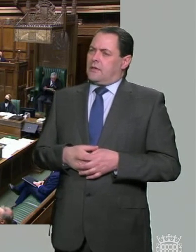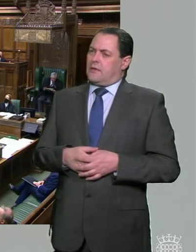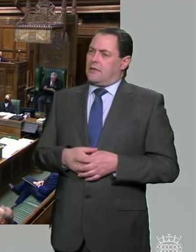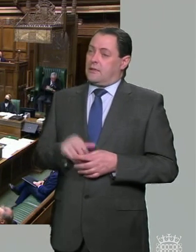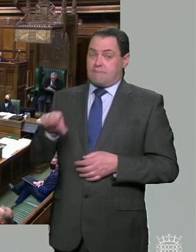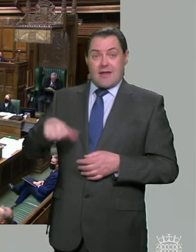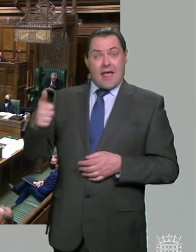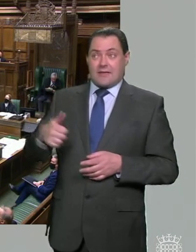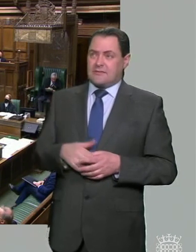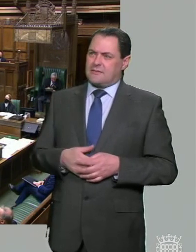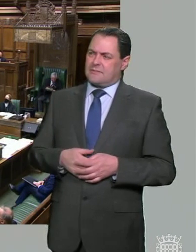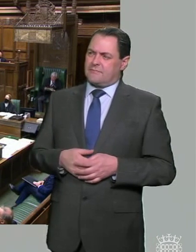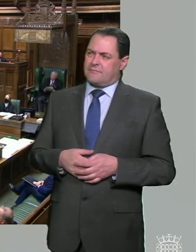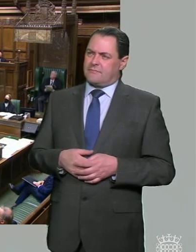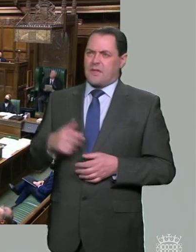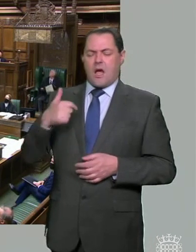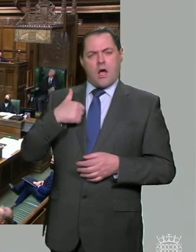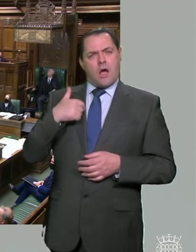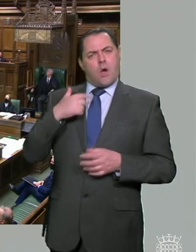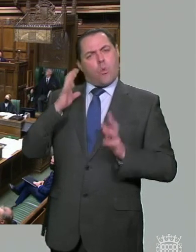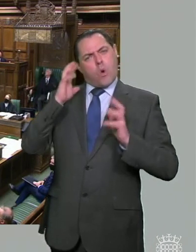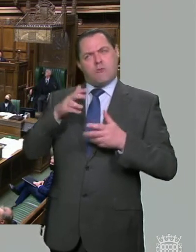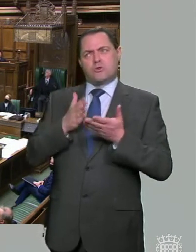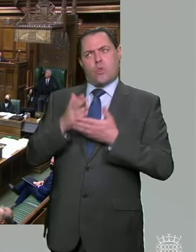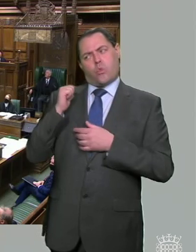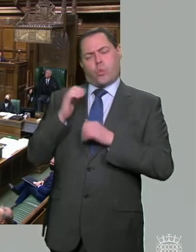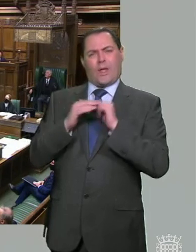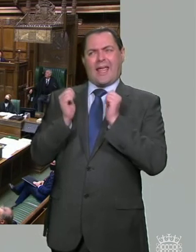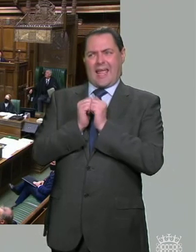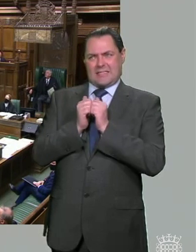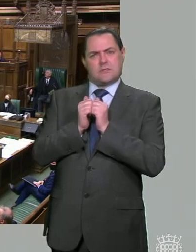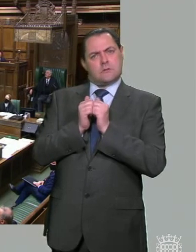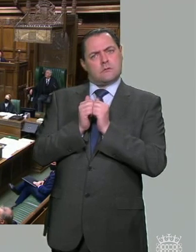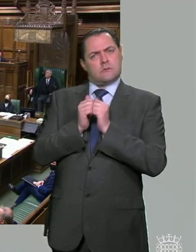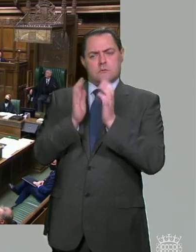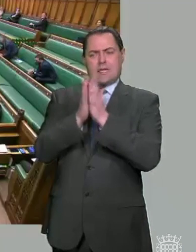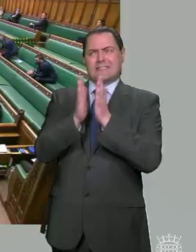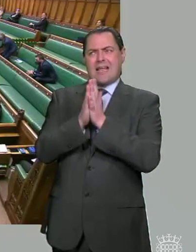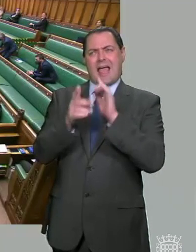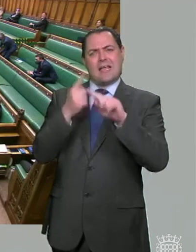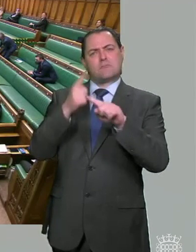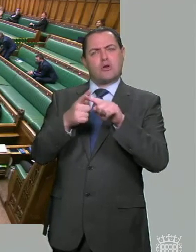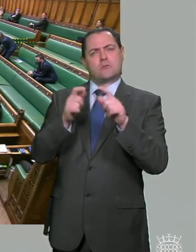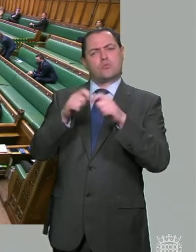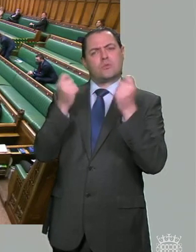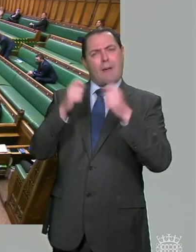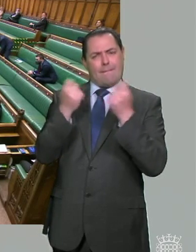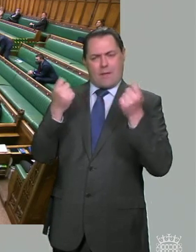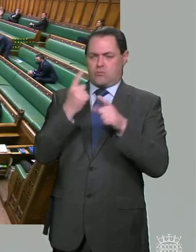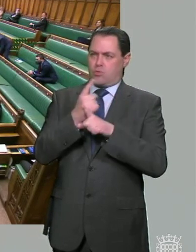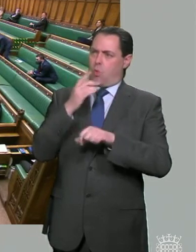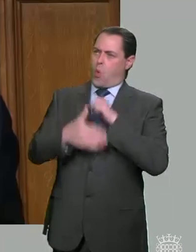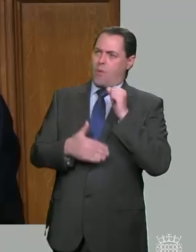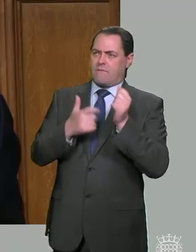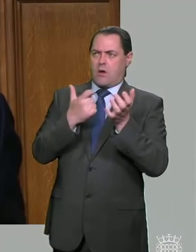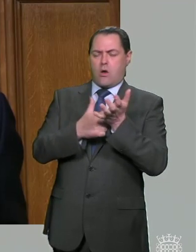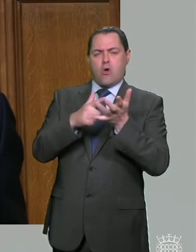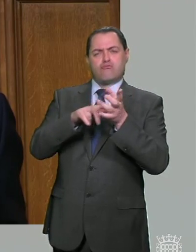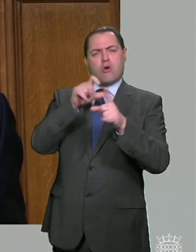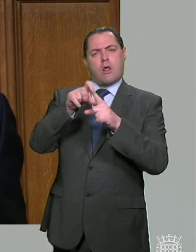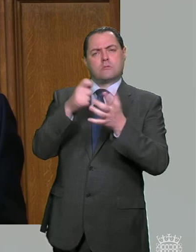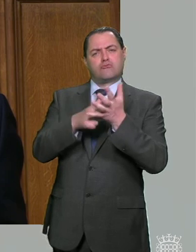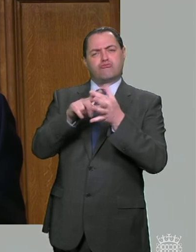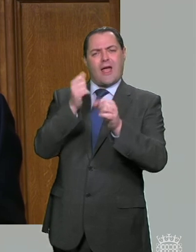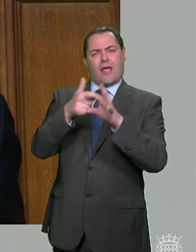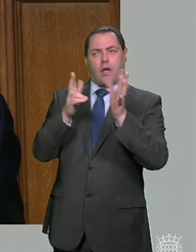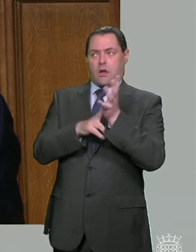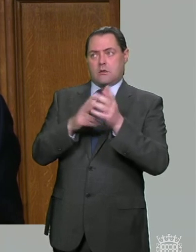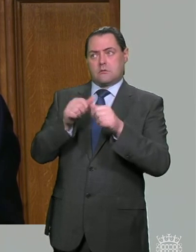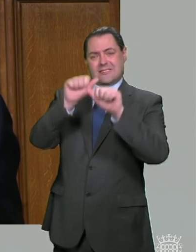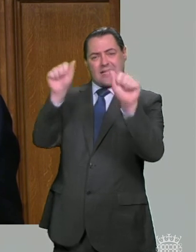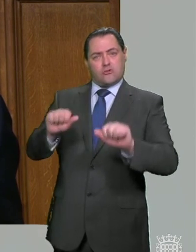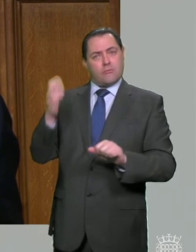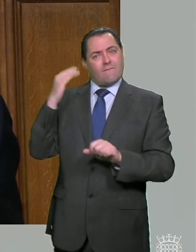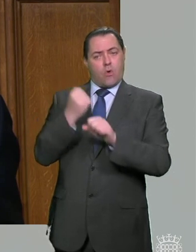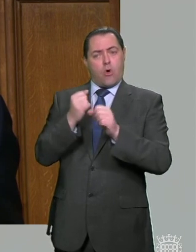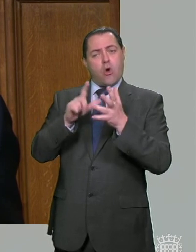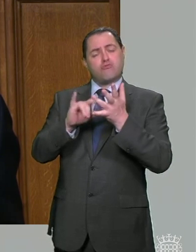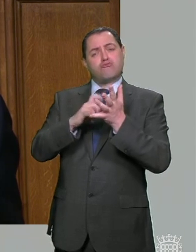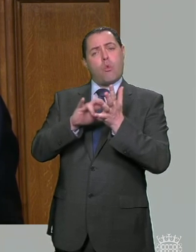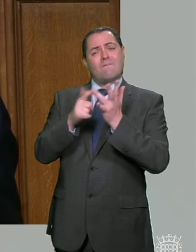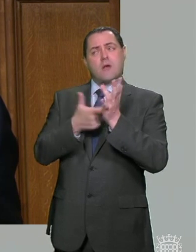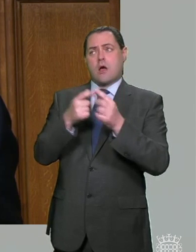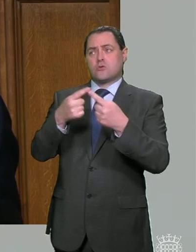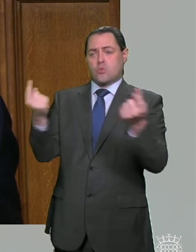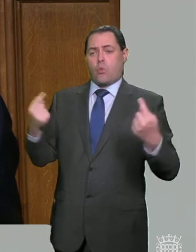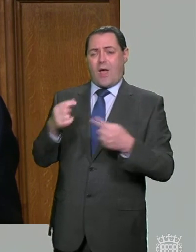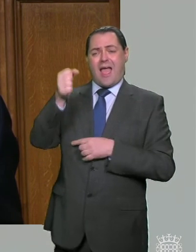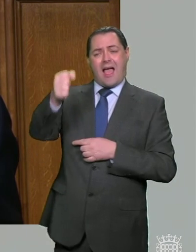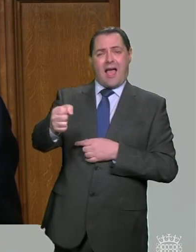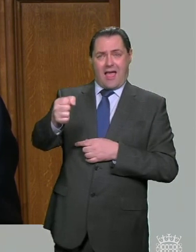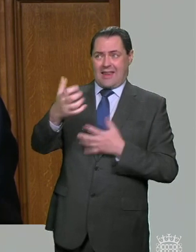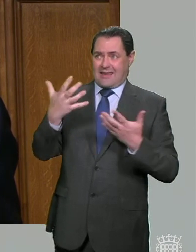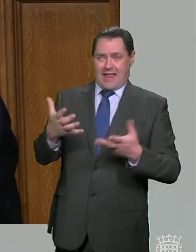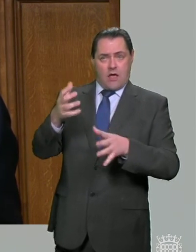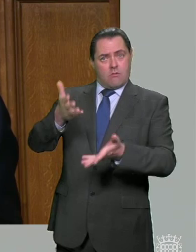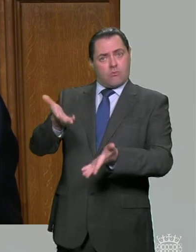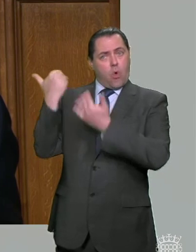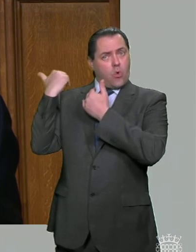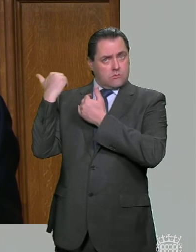I was deeply concerned at the weekend following reports in the Sunday Express that the statue of the great United States President Ronald Reagan that once stood in Grosvenor Square has been removed and remains out of public sight.